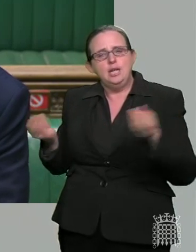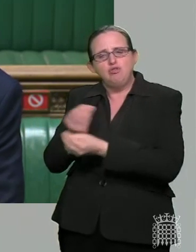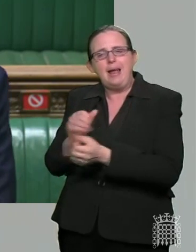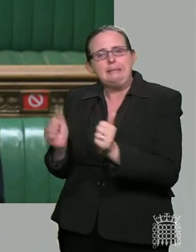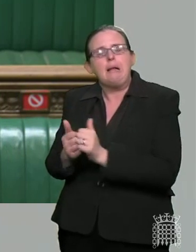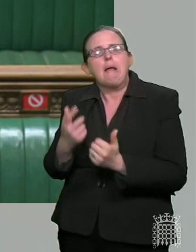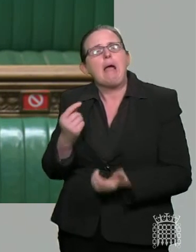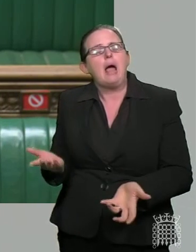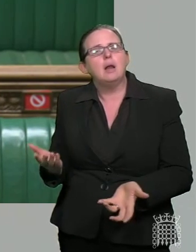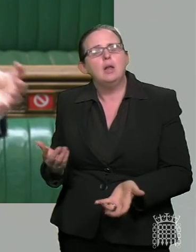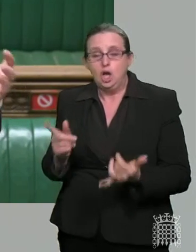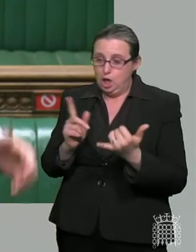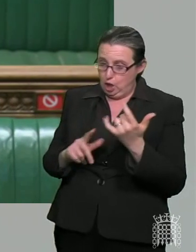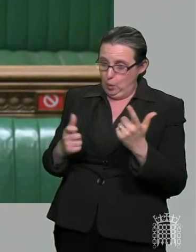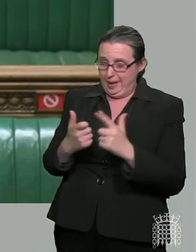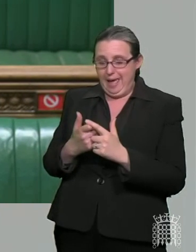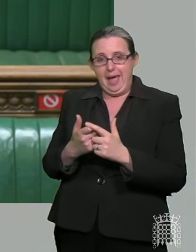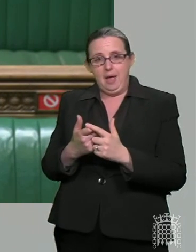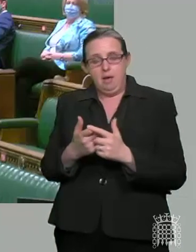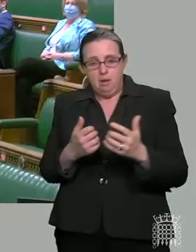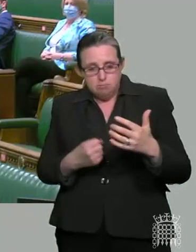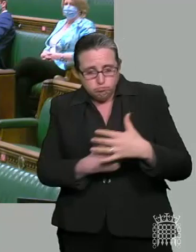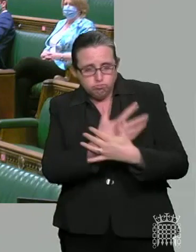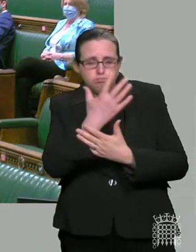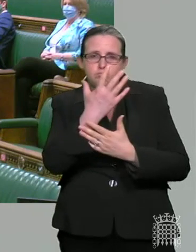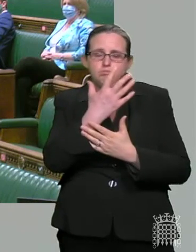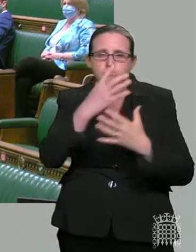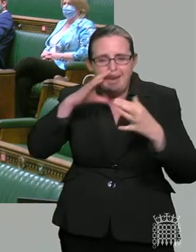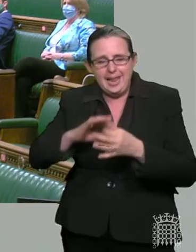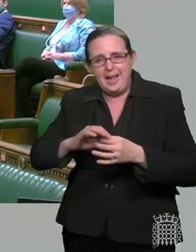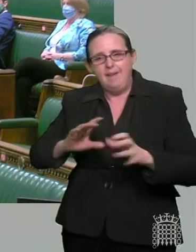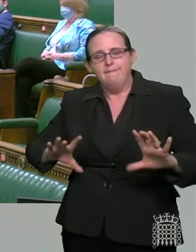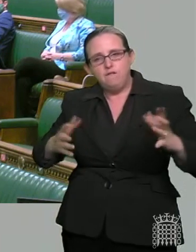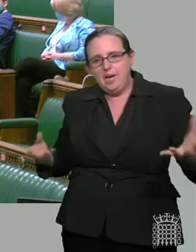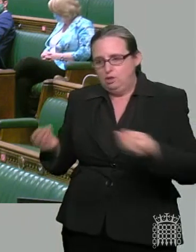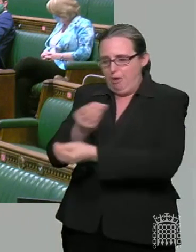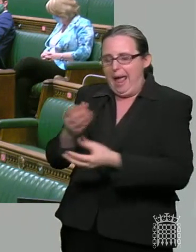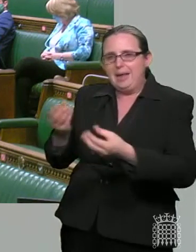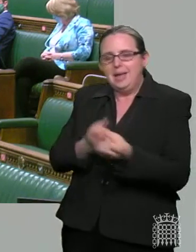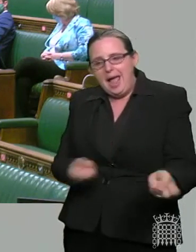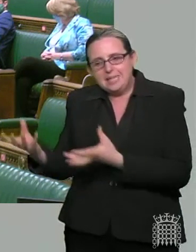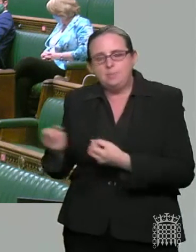This is a country that became successful and grew prosperous on free trade and exporting around the world.